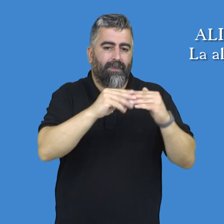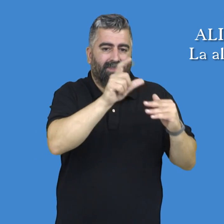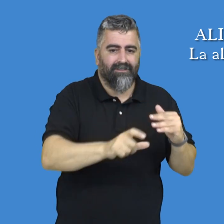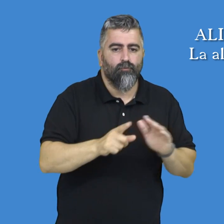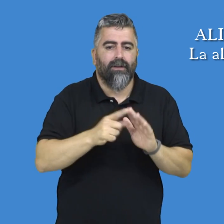persona